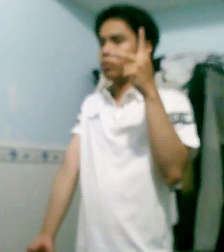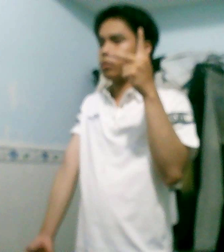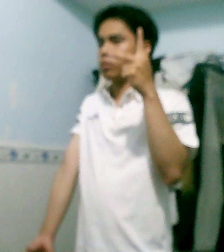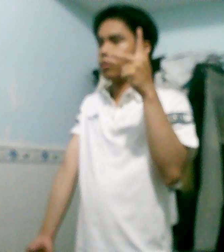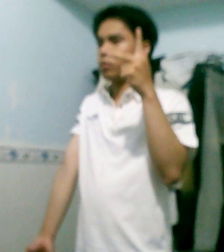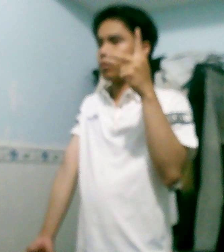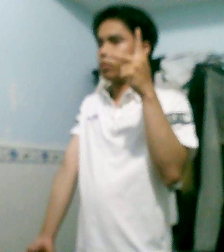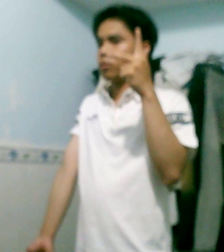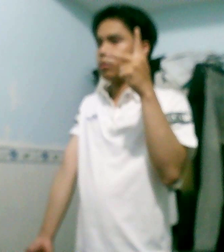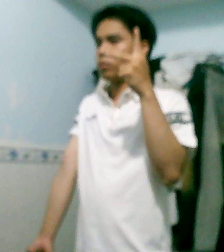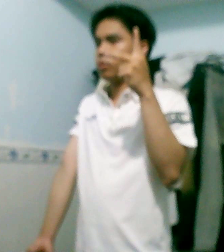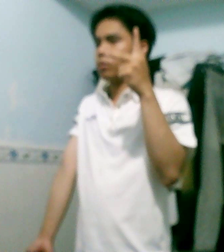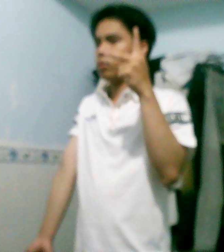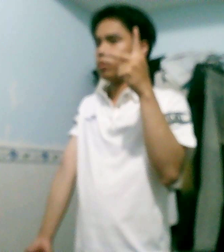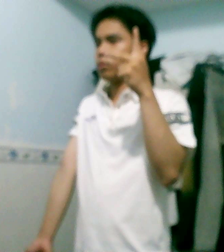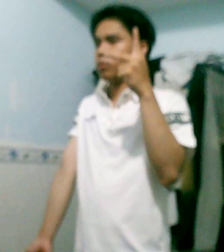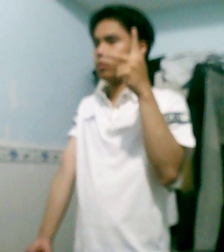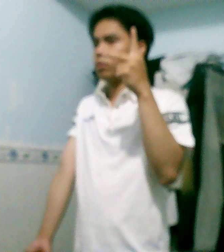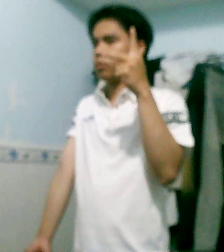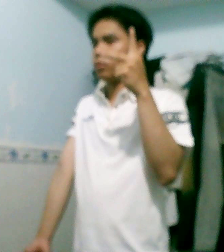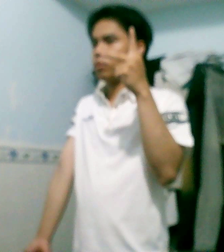k